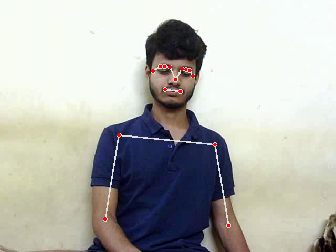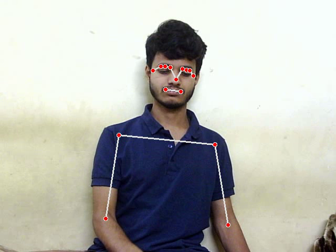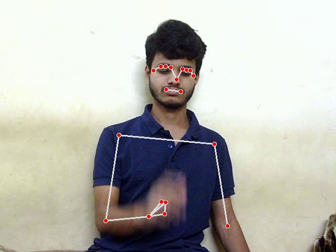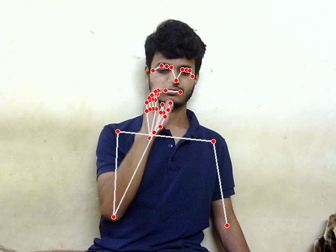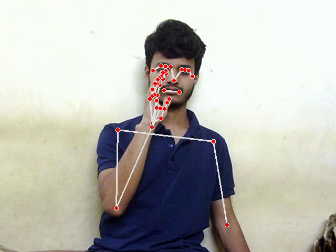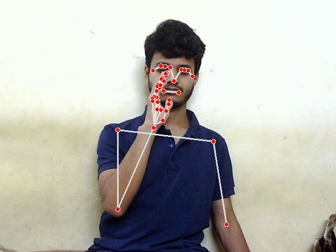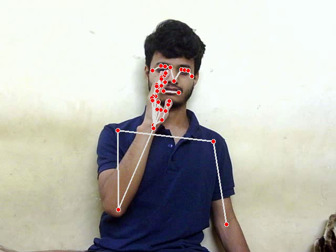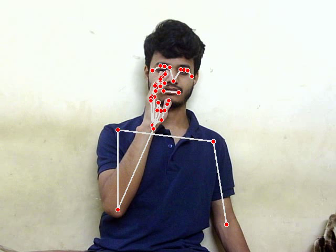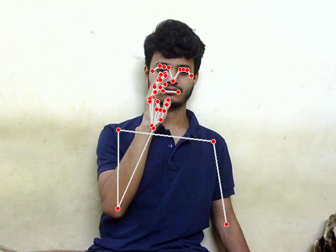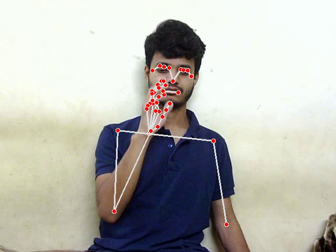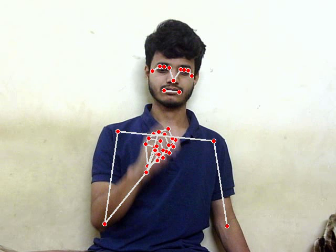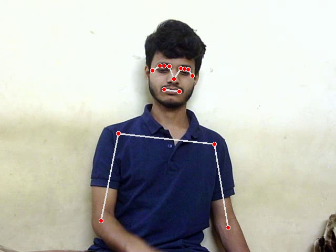mother